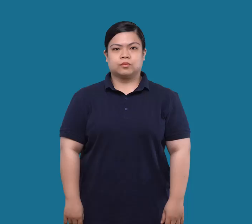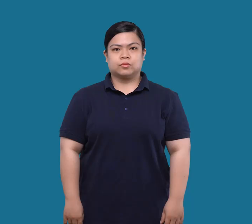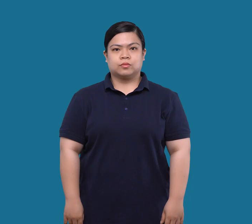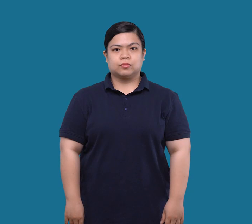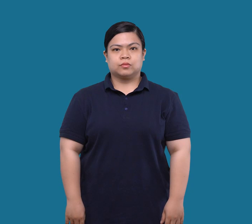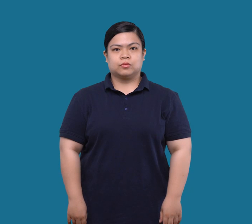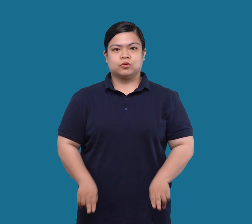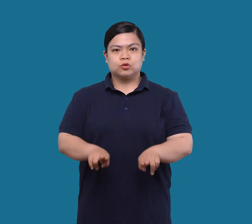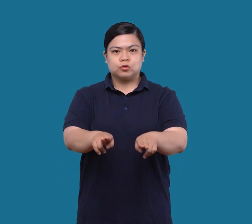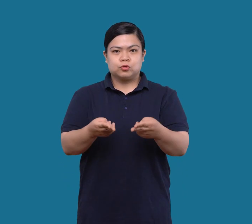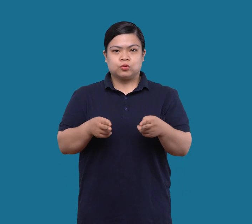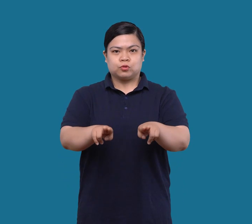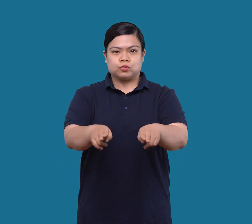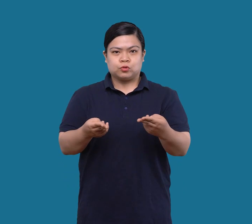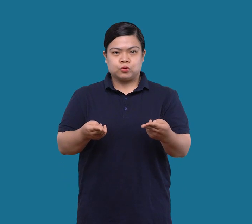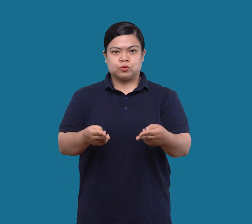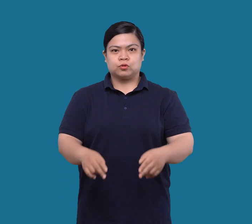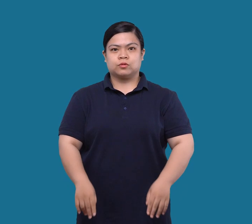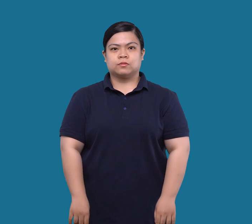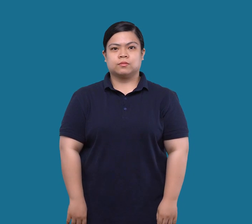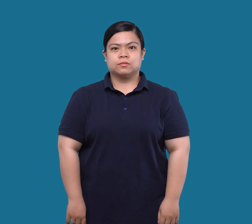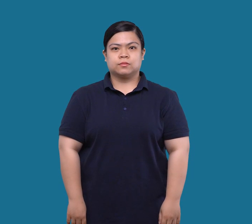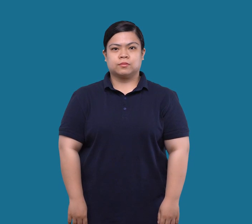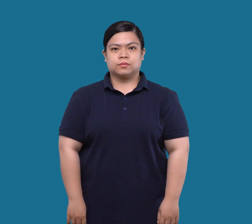nướng